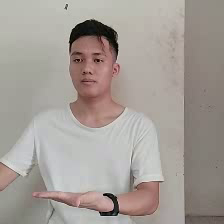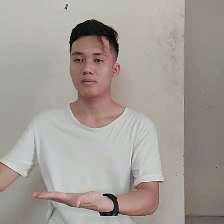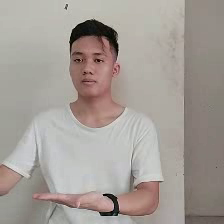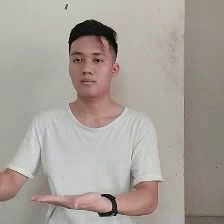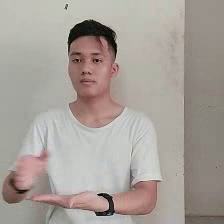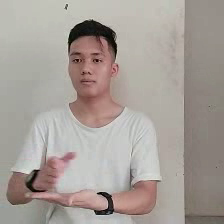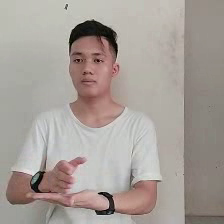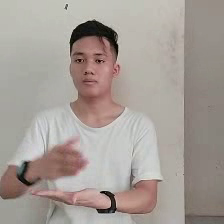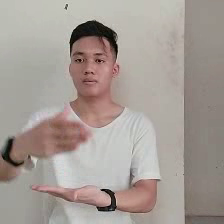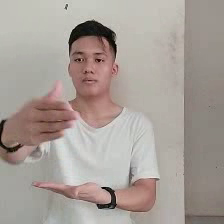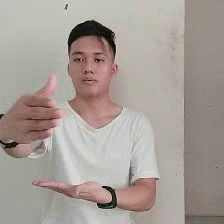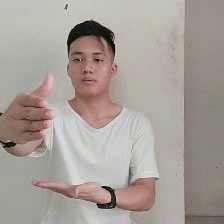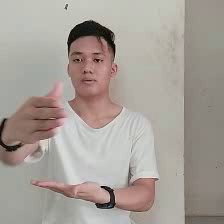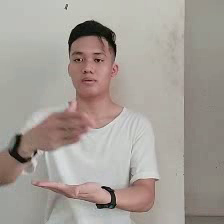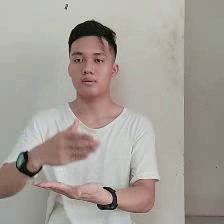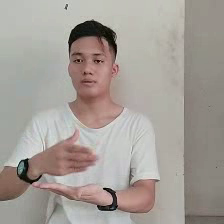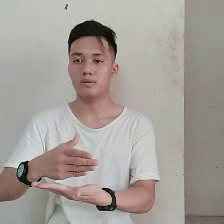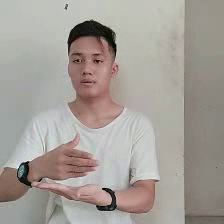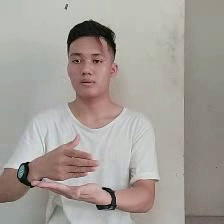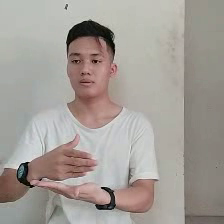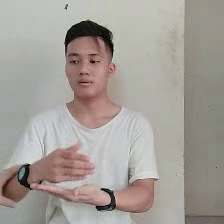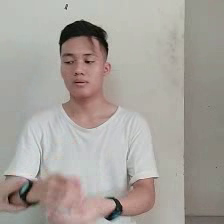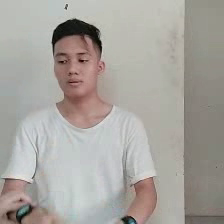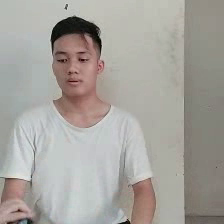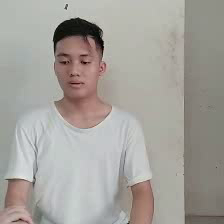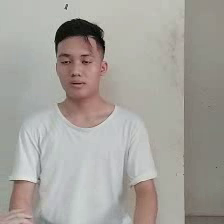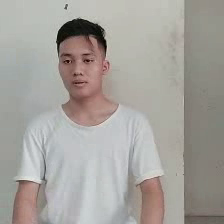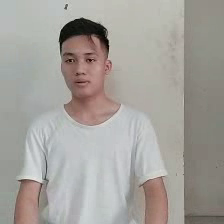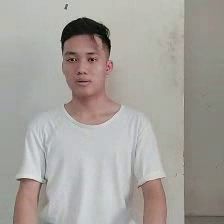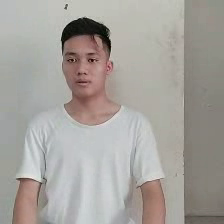San sẻ